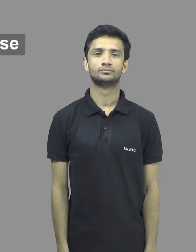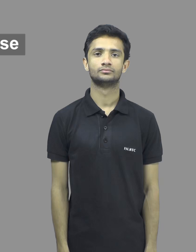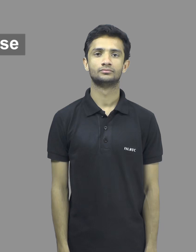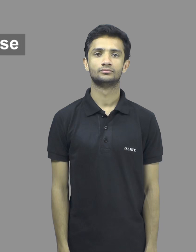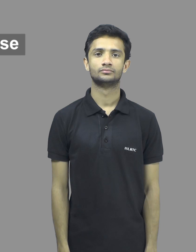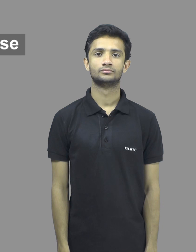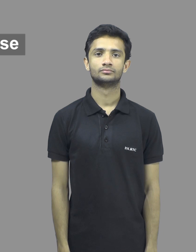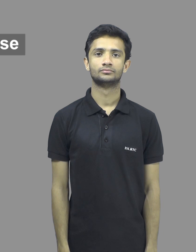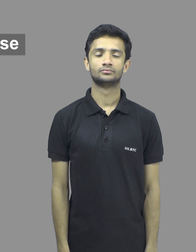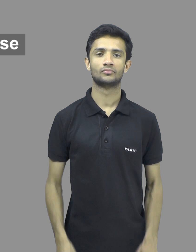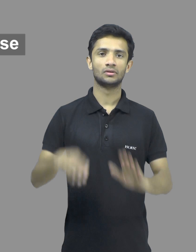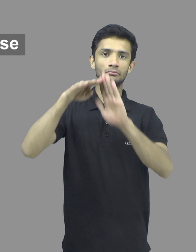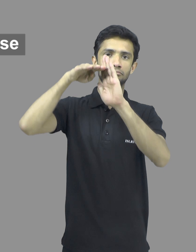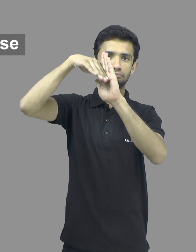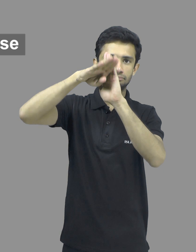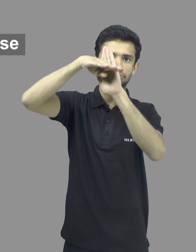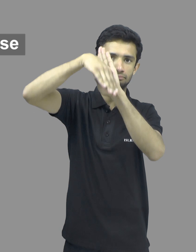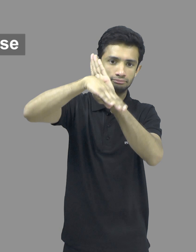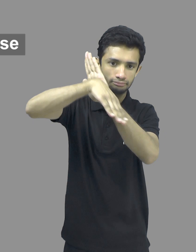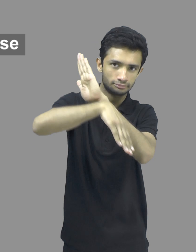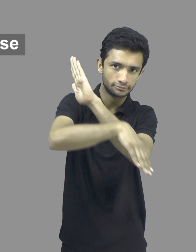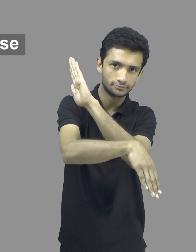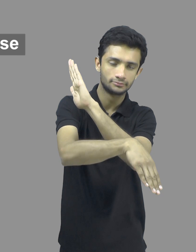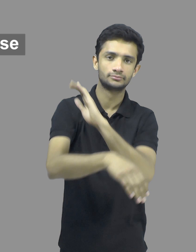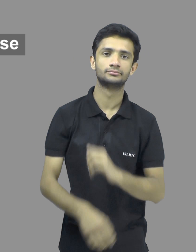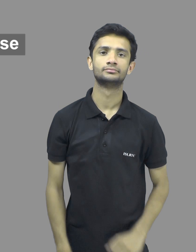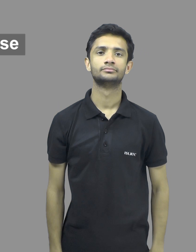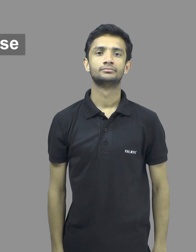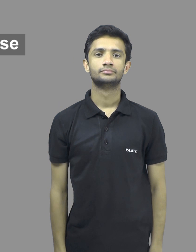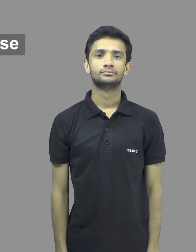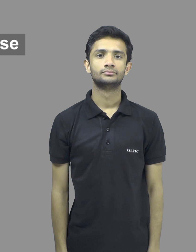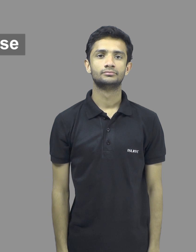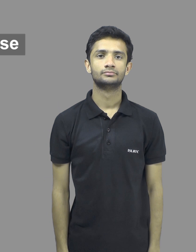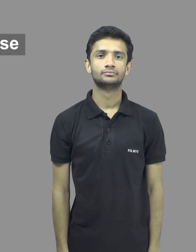Decrease Lessen Reduce